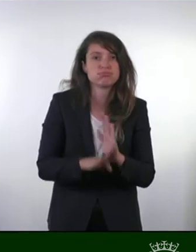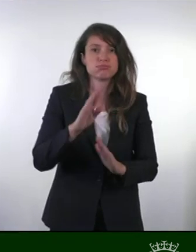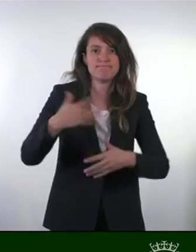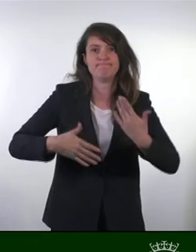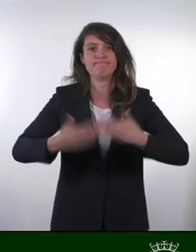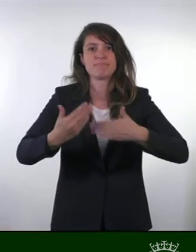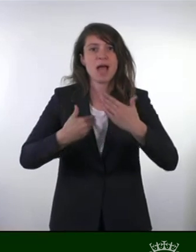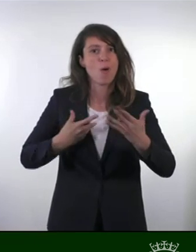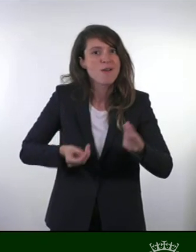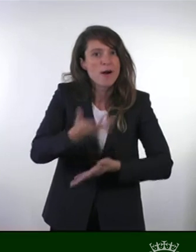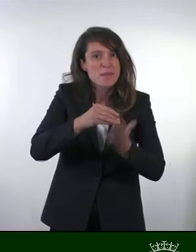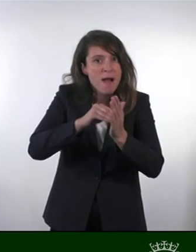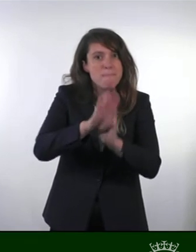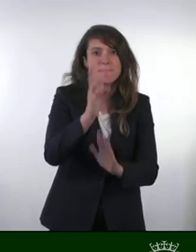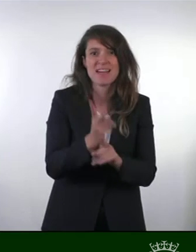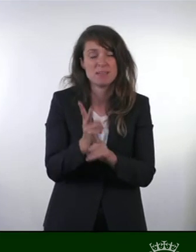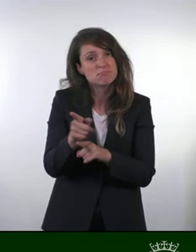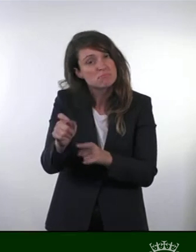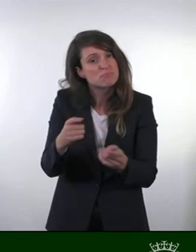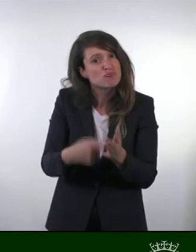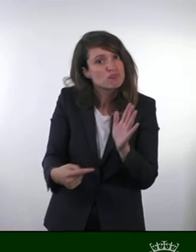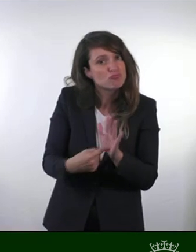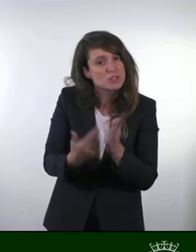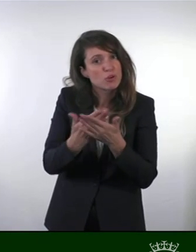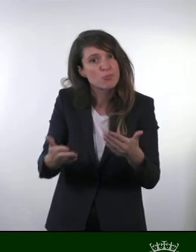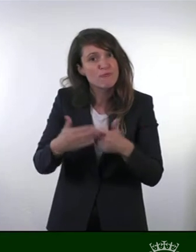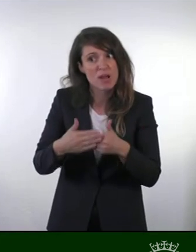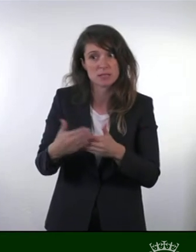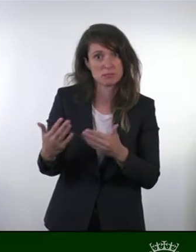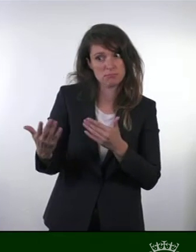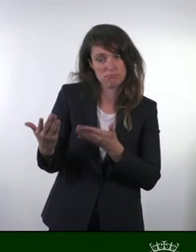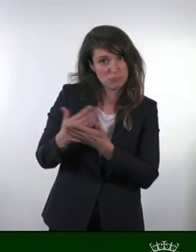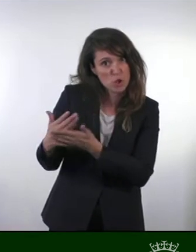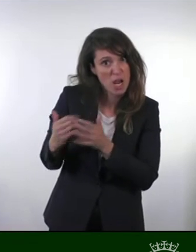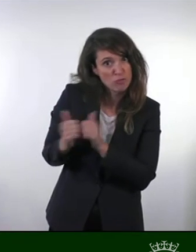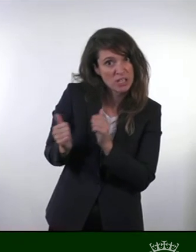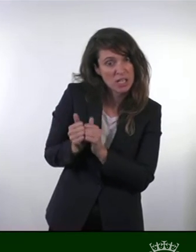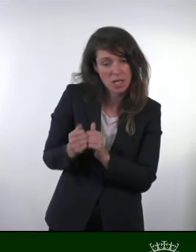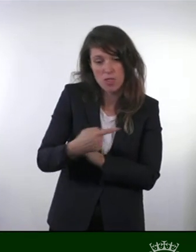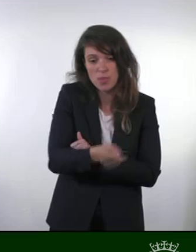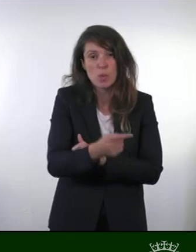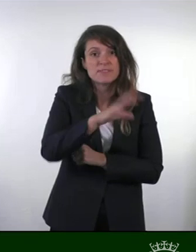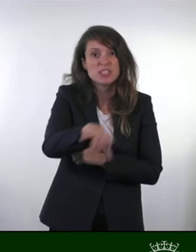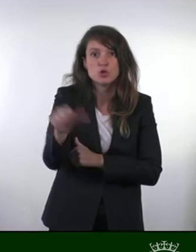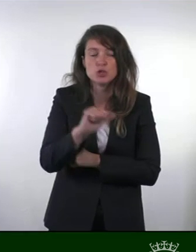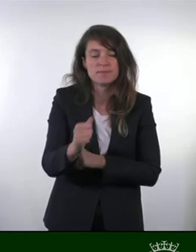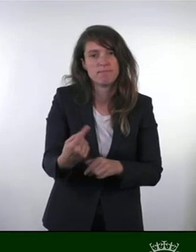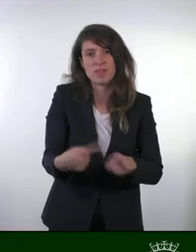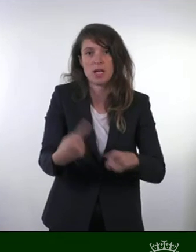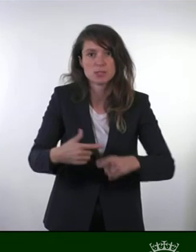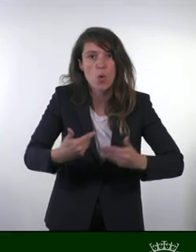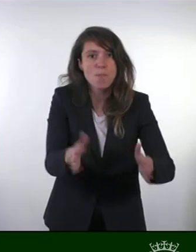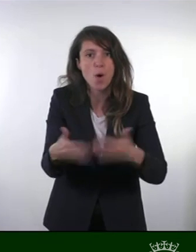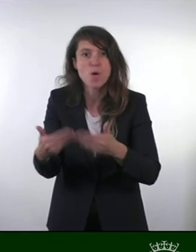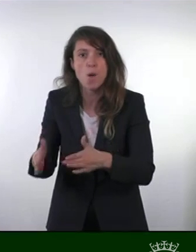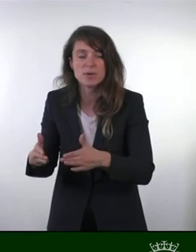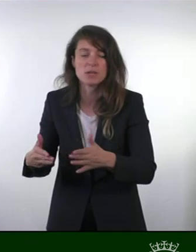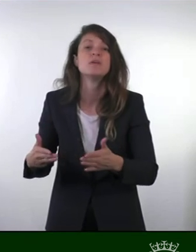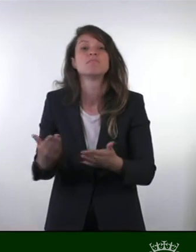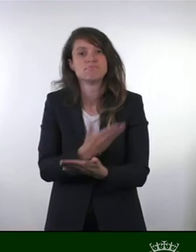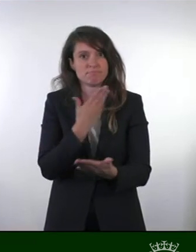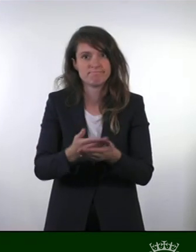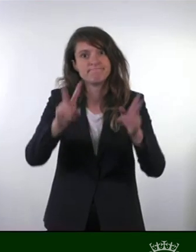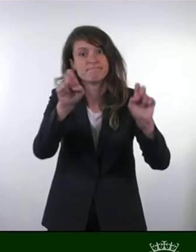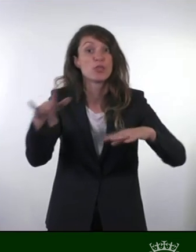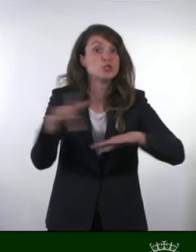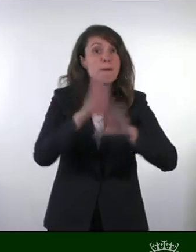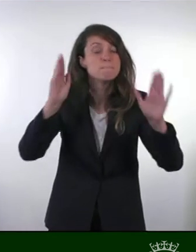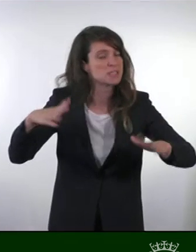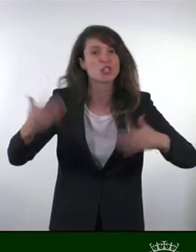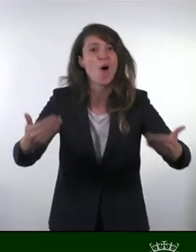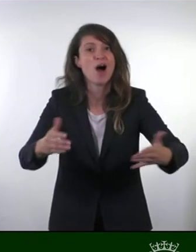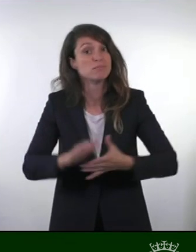Does my right honourable Friend share my aspiration to see these venues open as soon as it is safe to do so, ensuring that the show must go on?